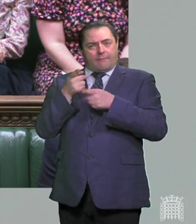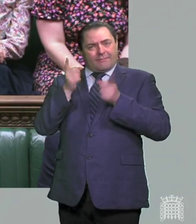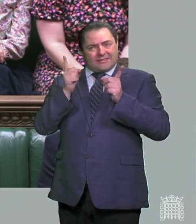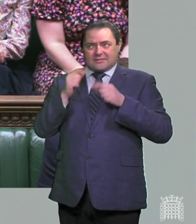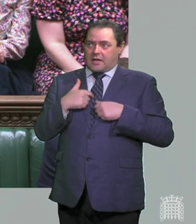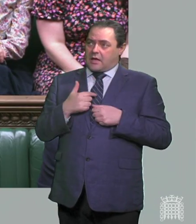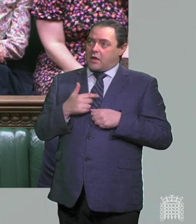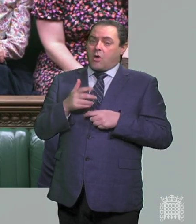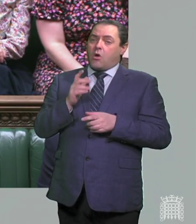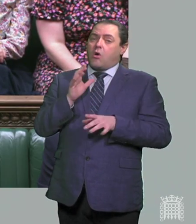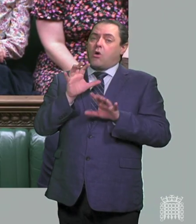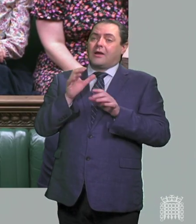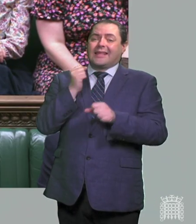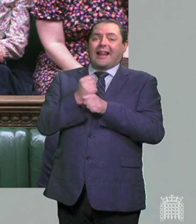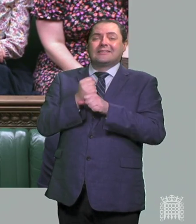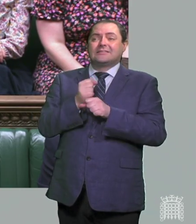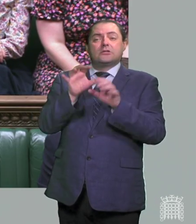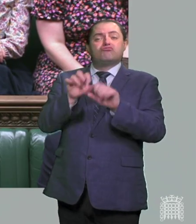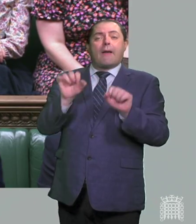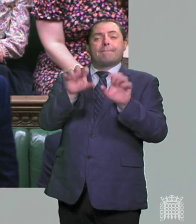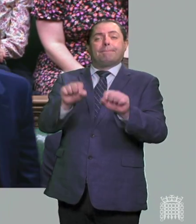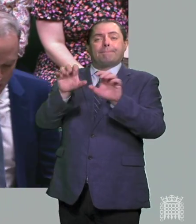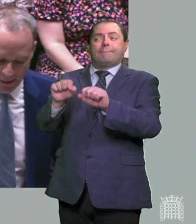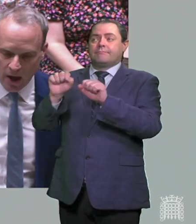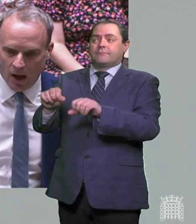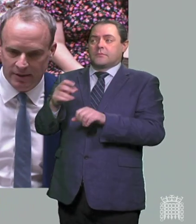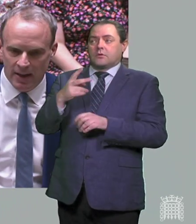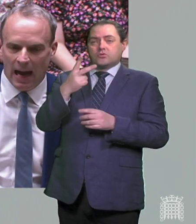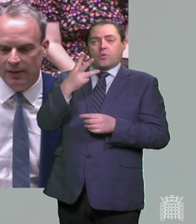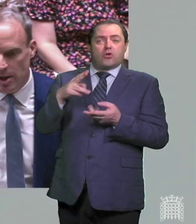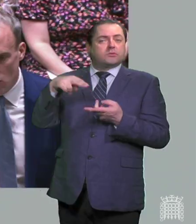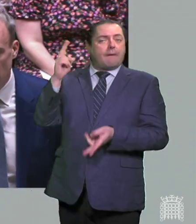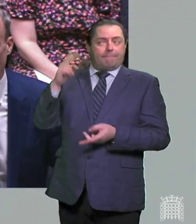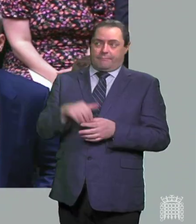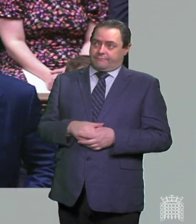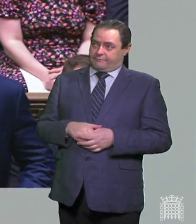The volume of convictions in rape cases has increased by two thirds.